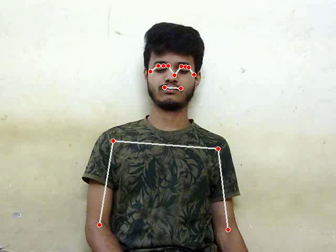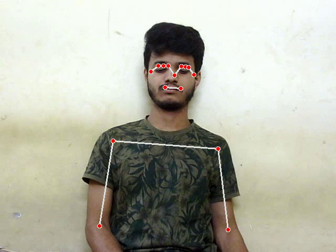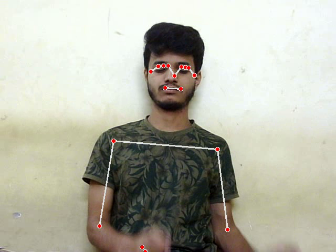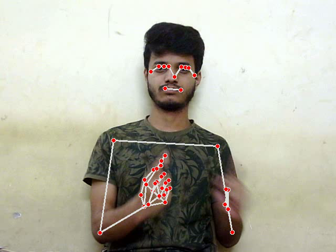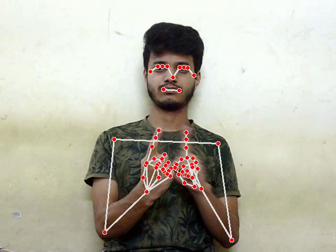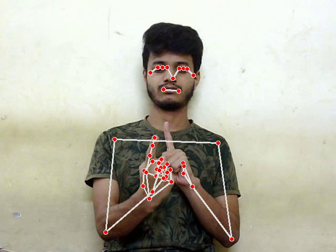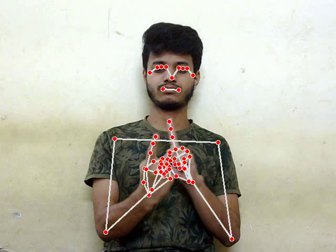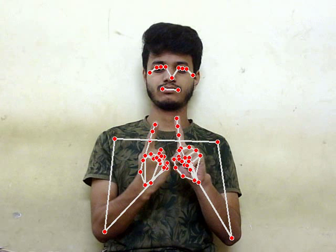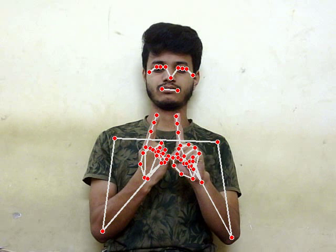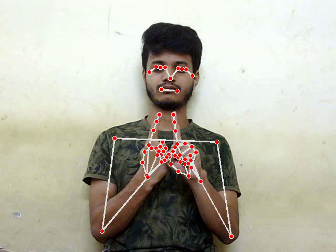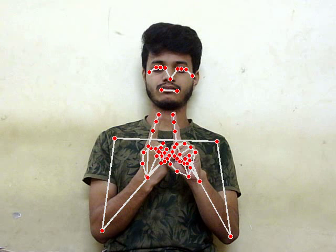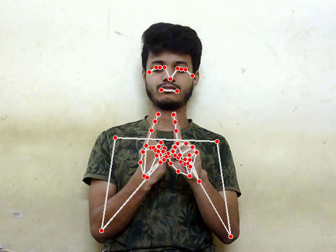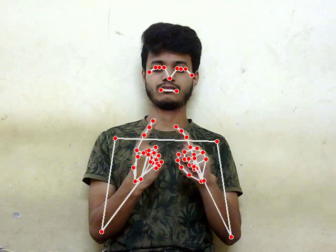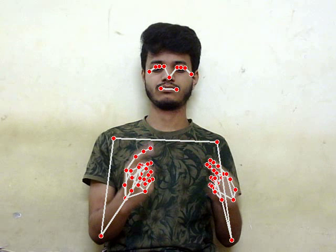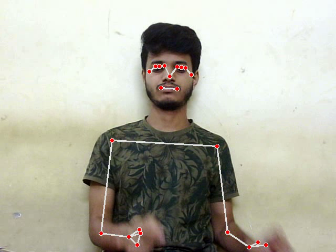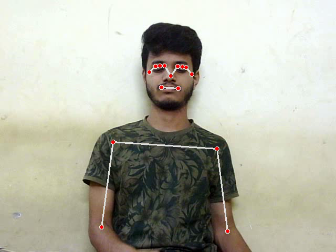meet